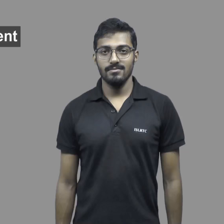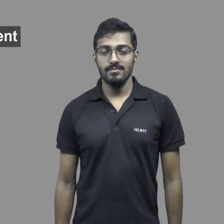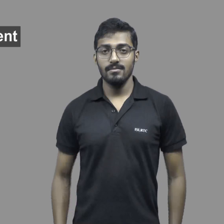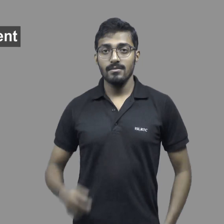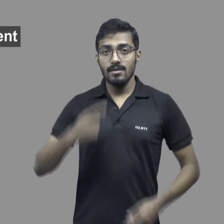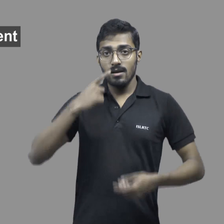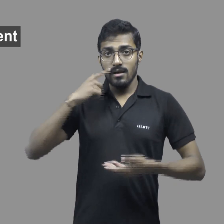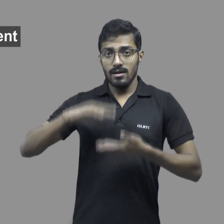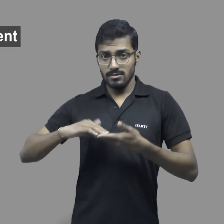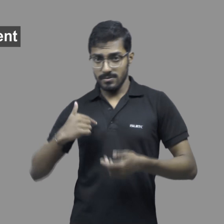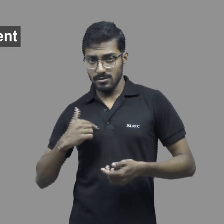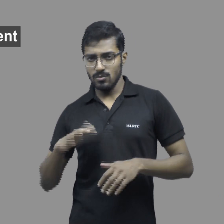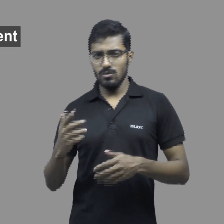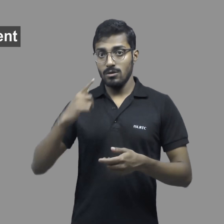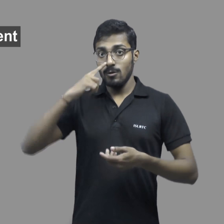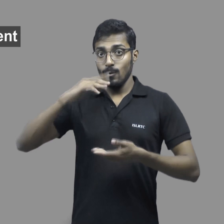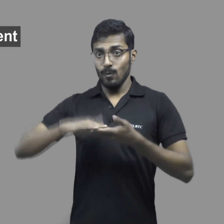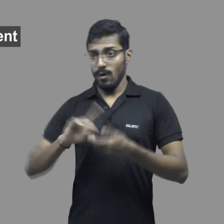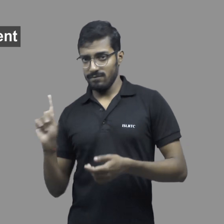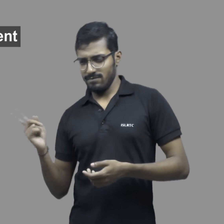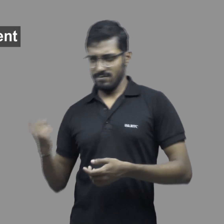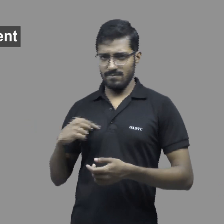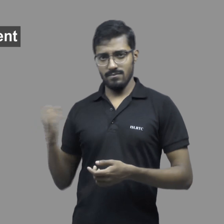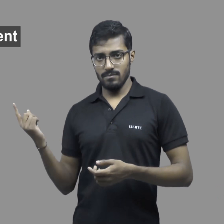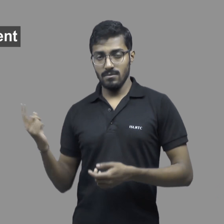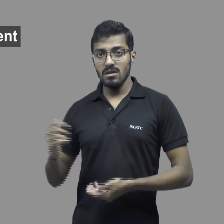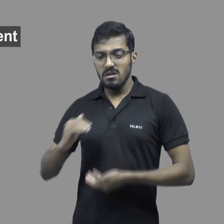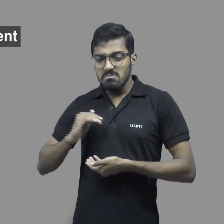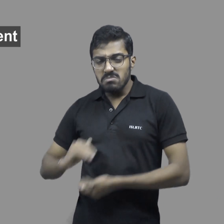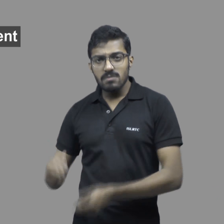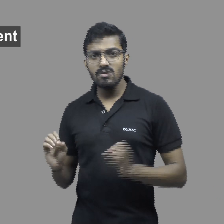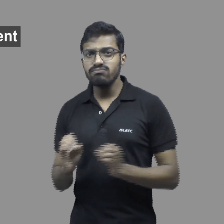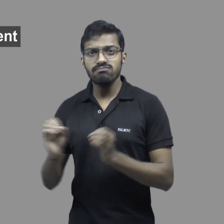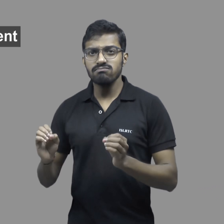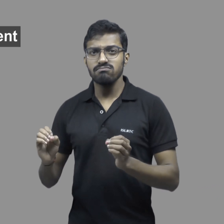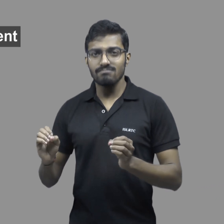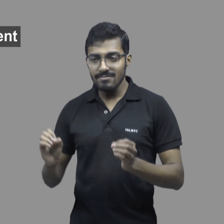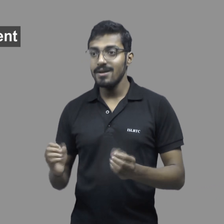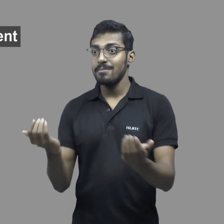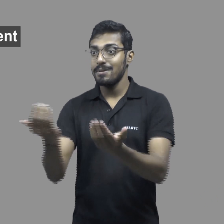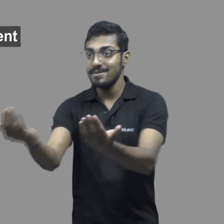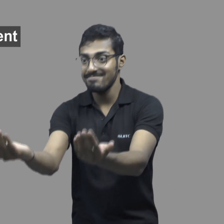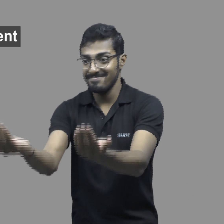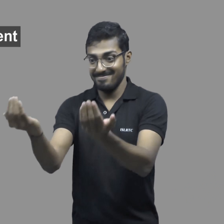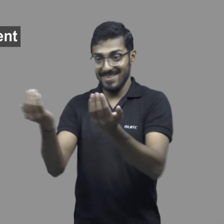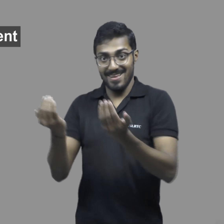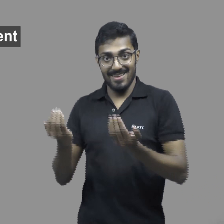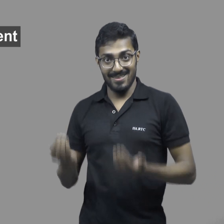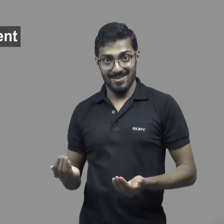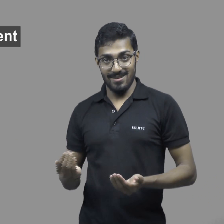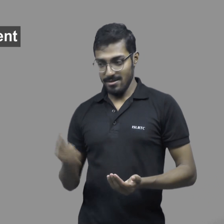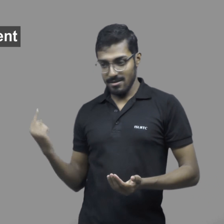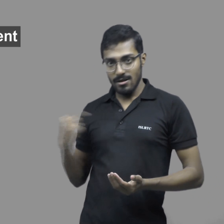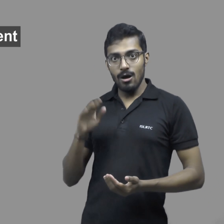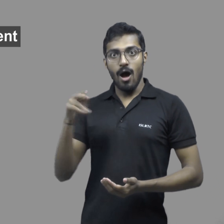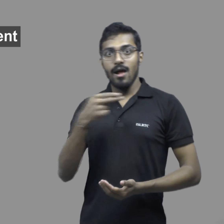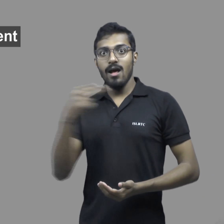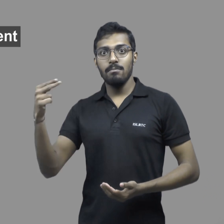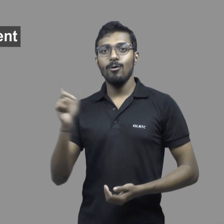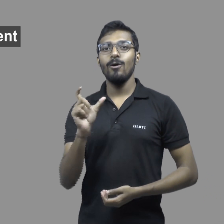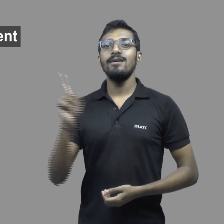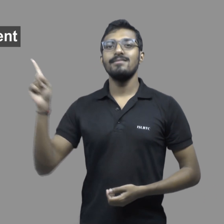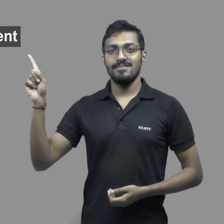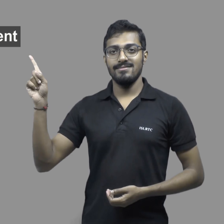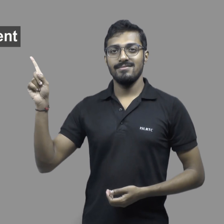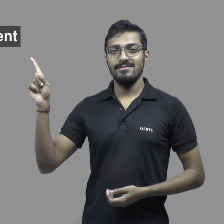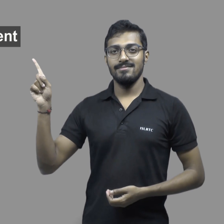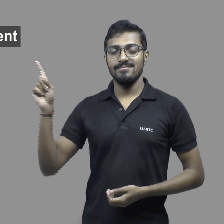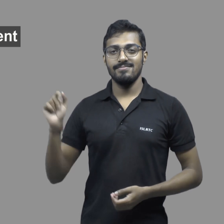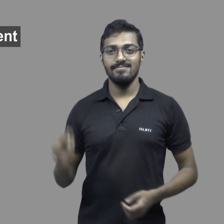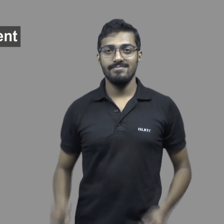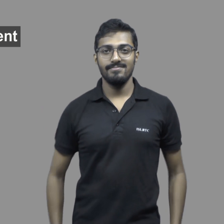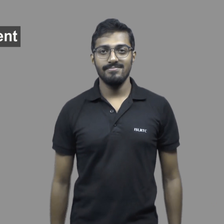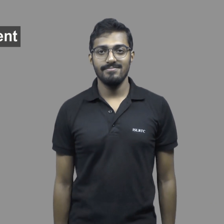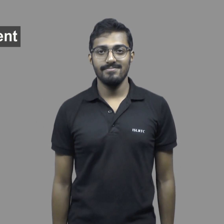Adoptive parent